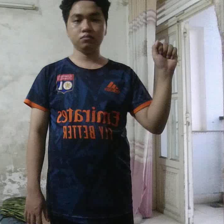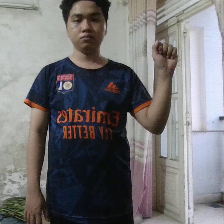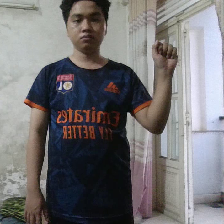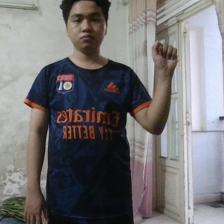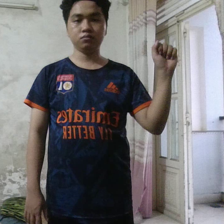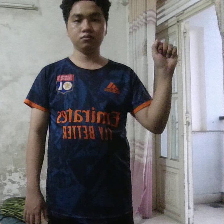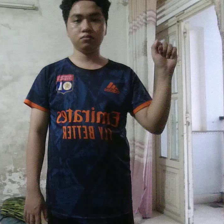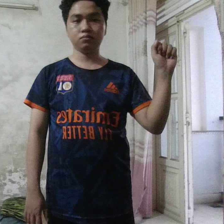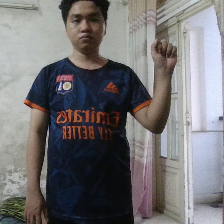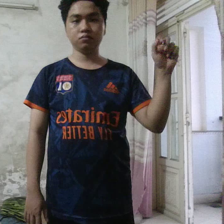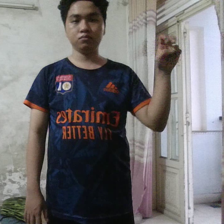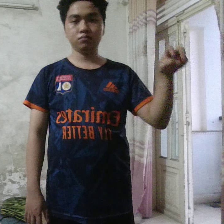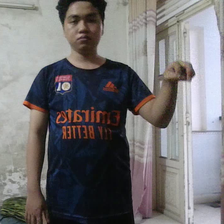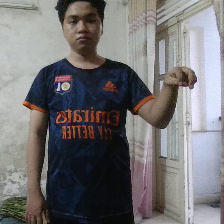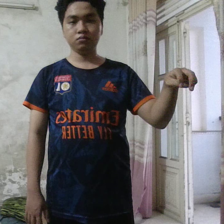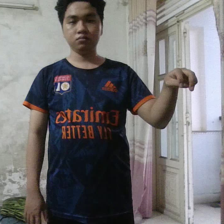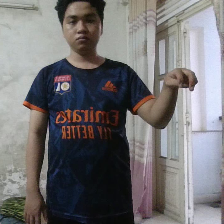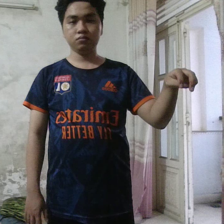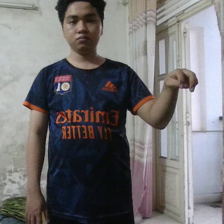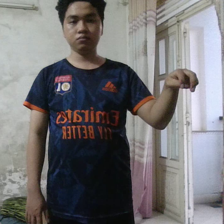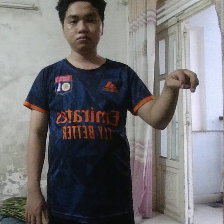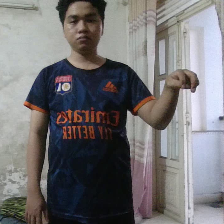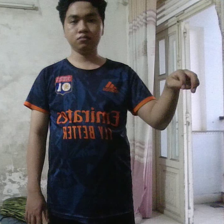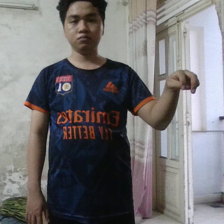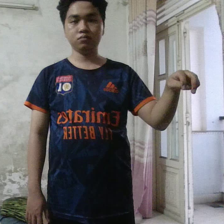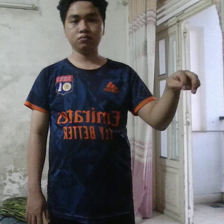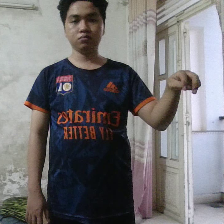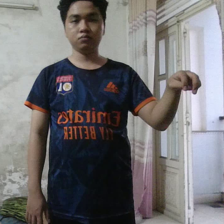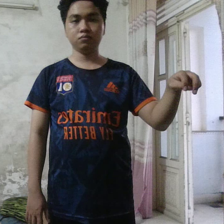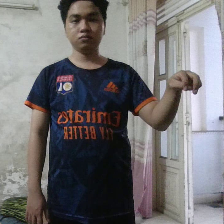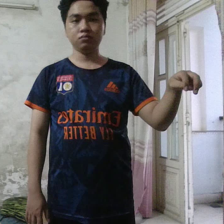â